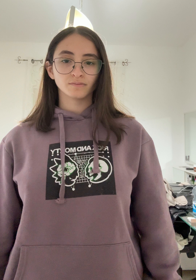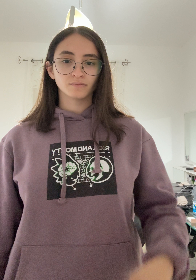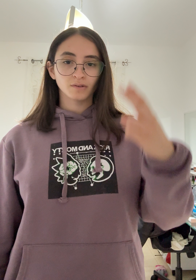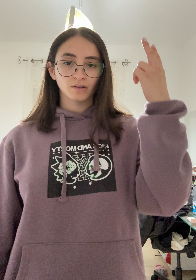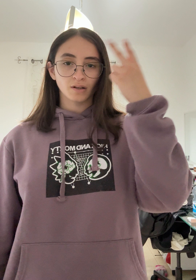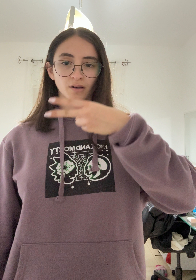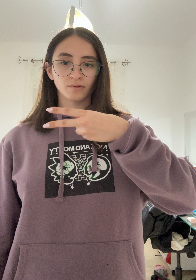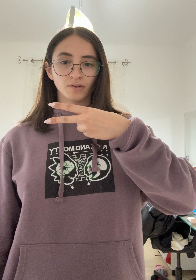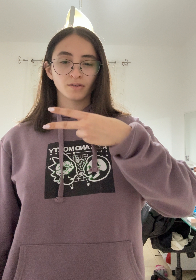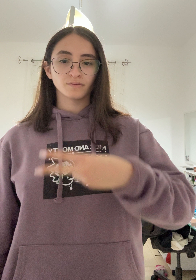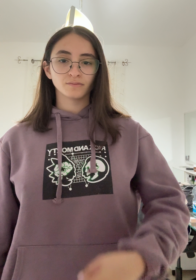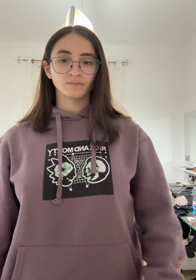להבין